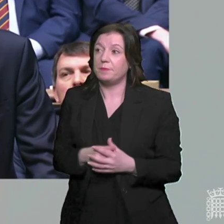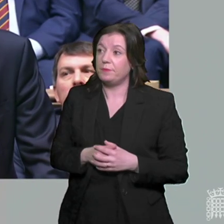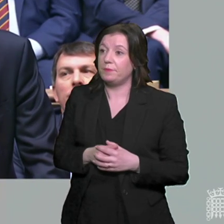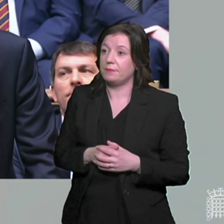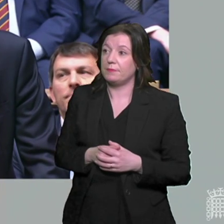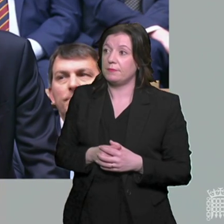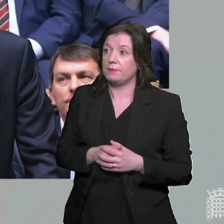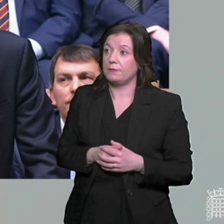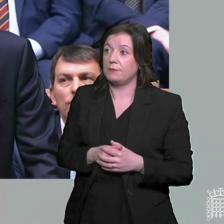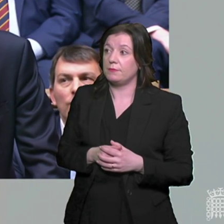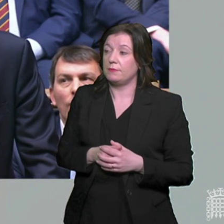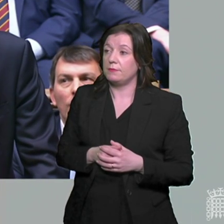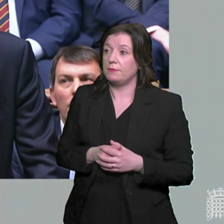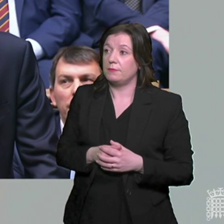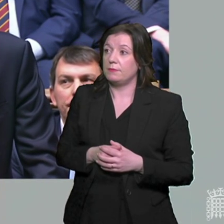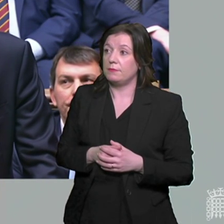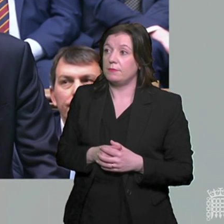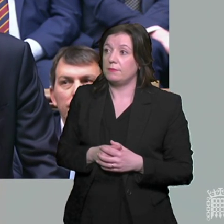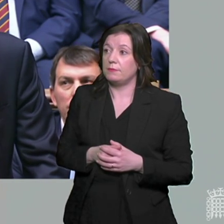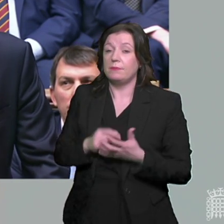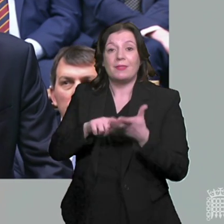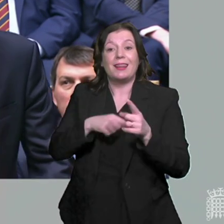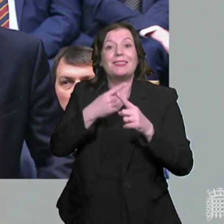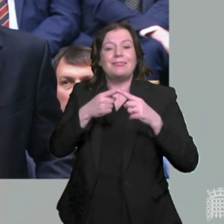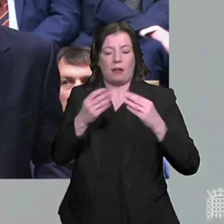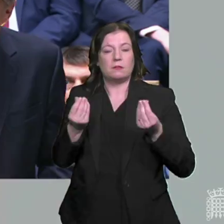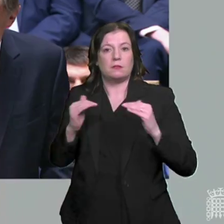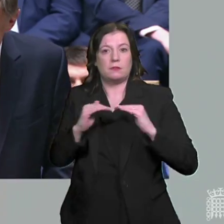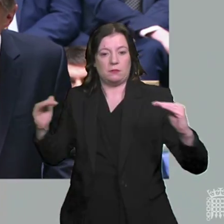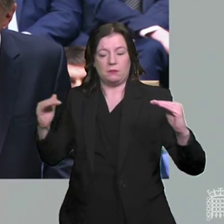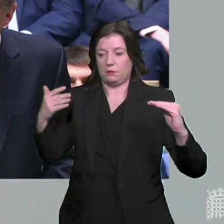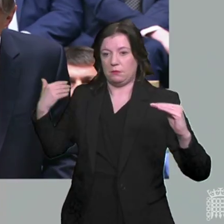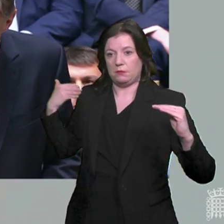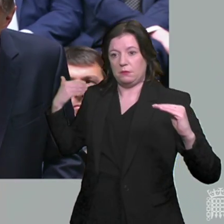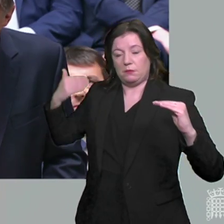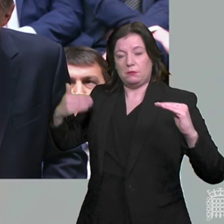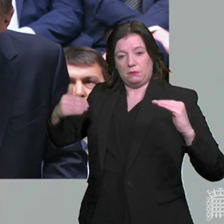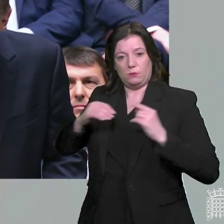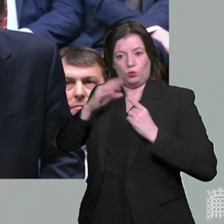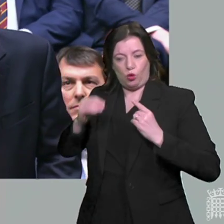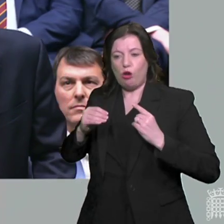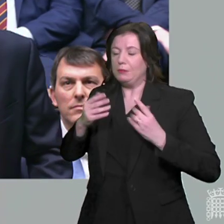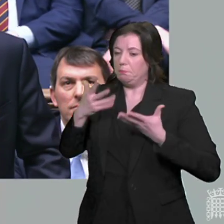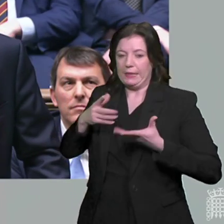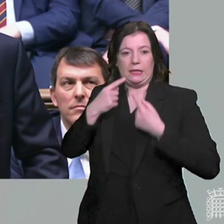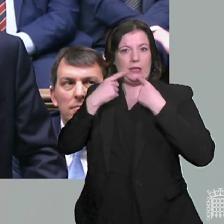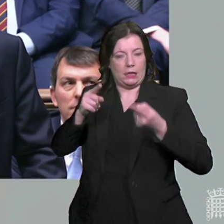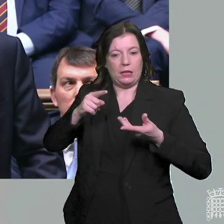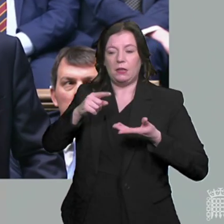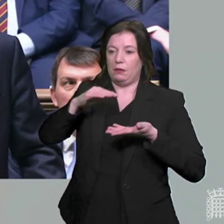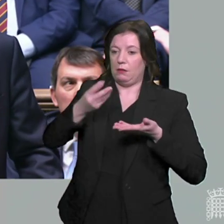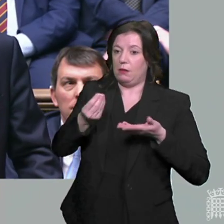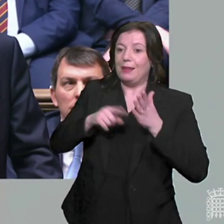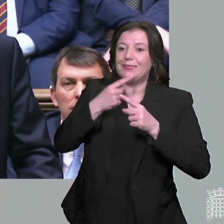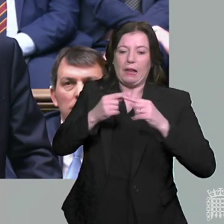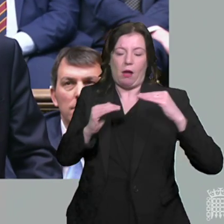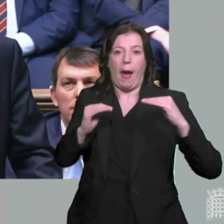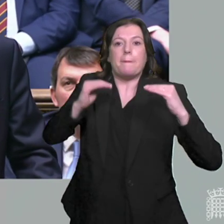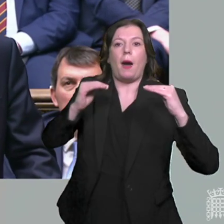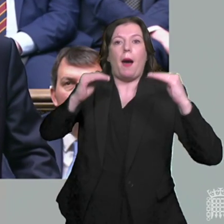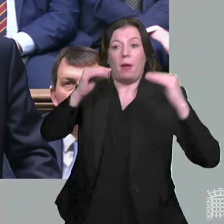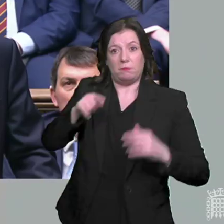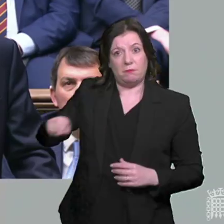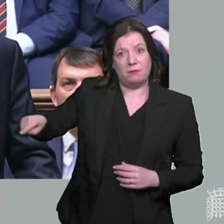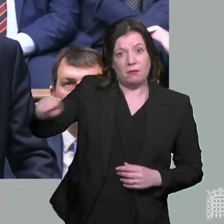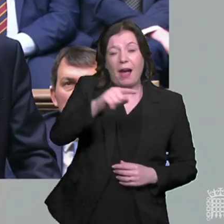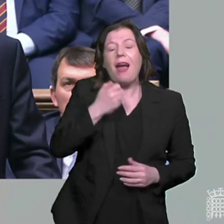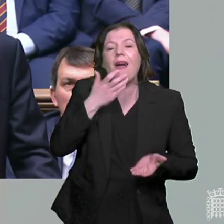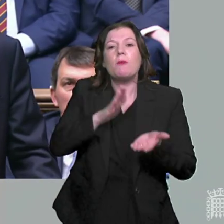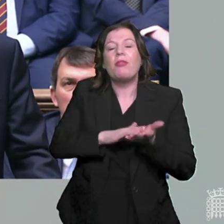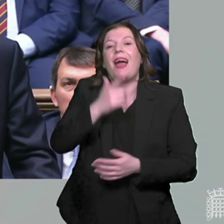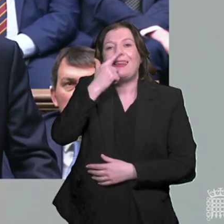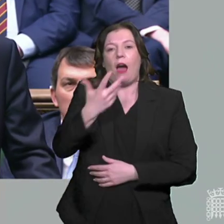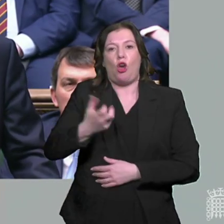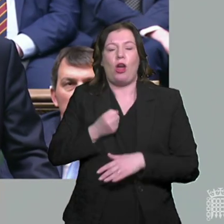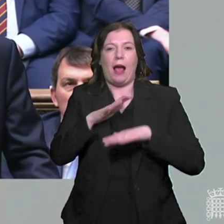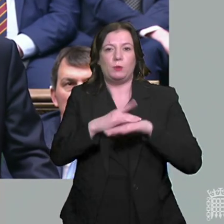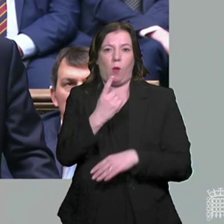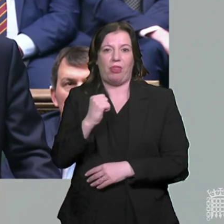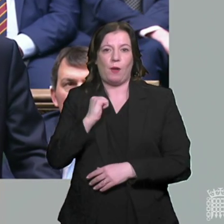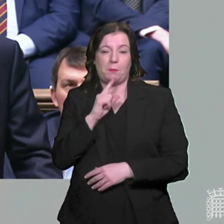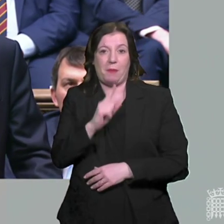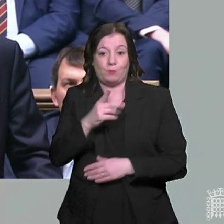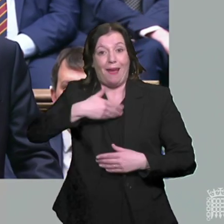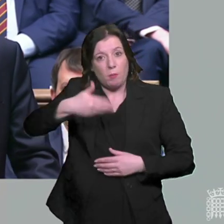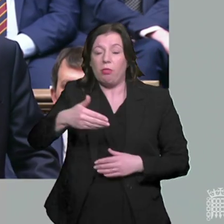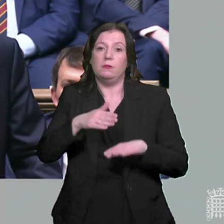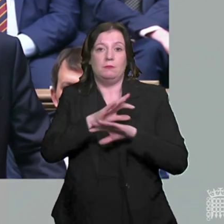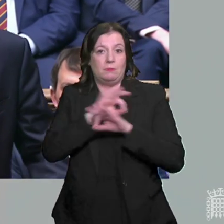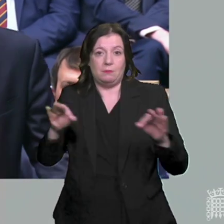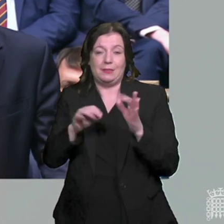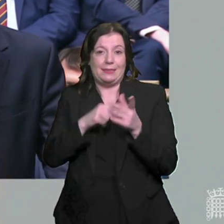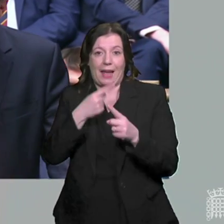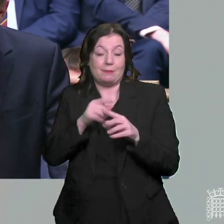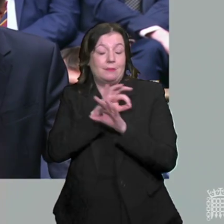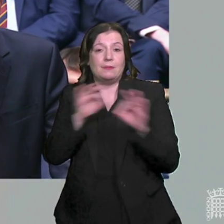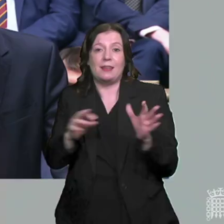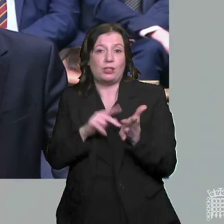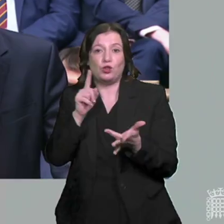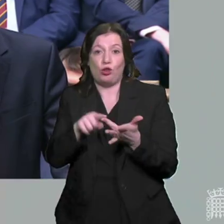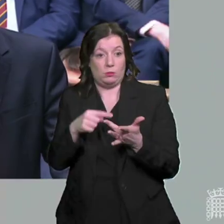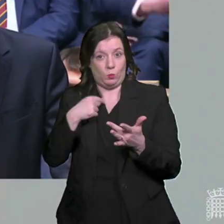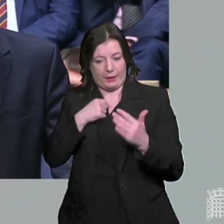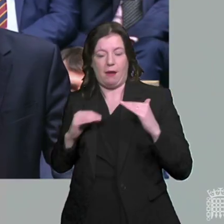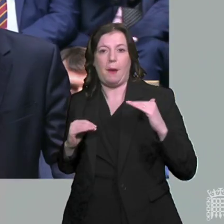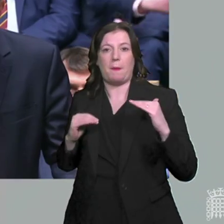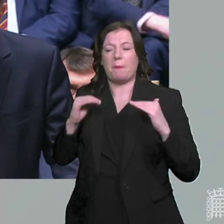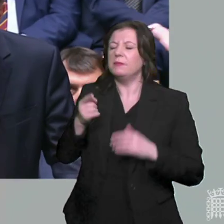For the first time ever, because of rises in tax thresholds made by successive Conservative Chancellors, people in our country can earn £1,000 a month without paying a penny of tax or national insurance.